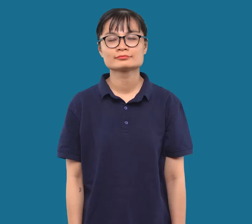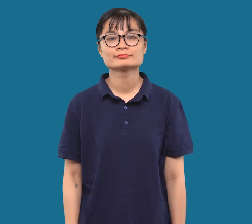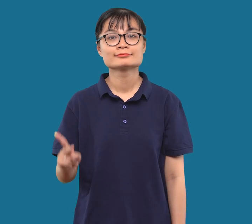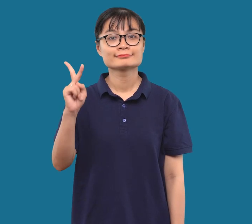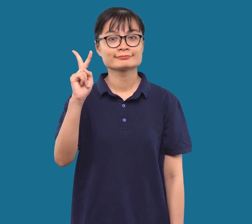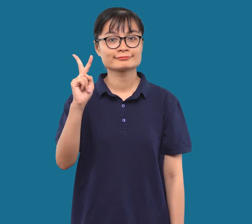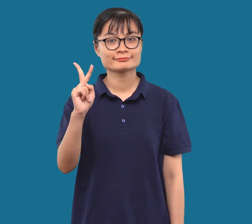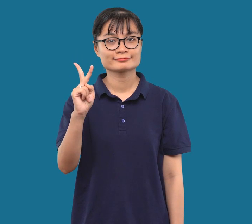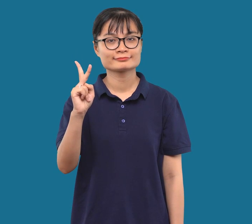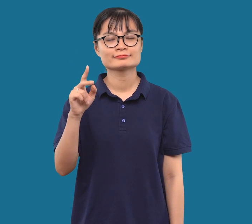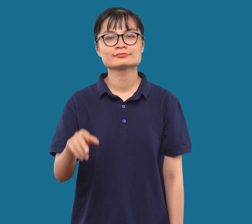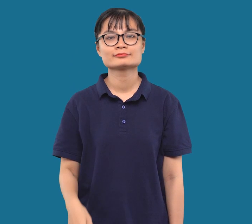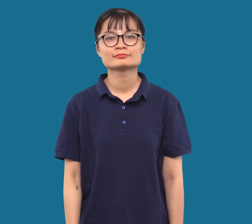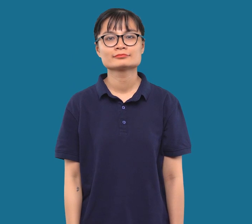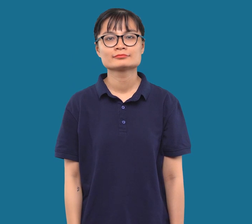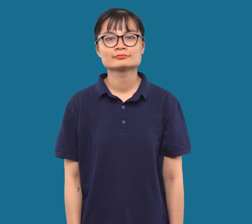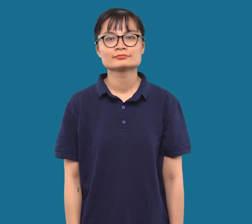h